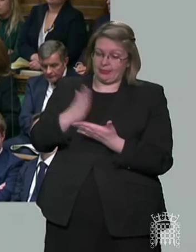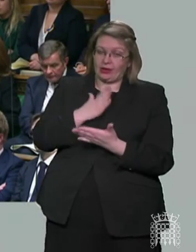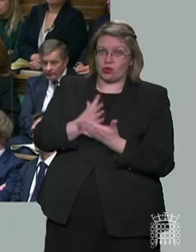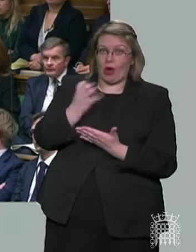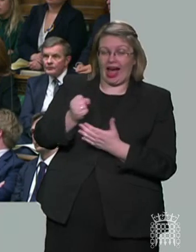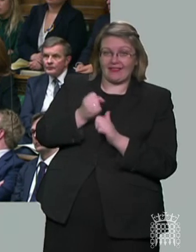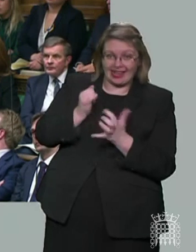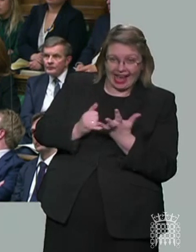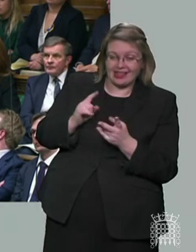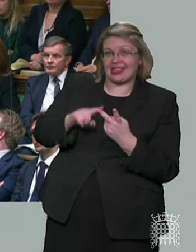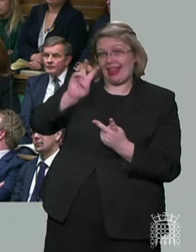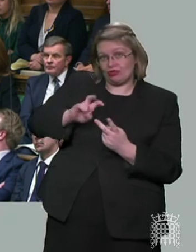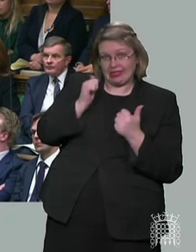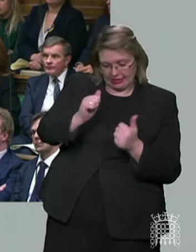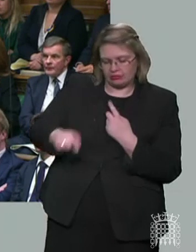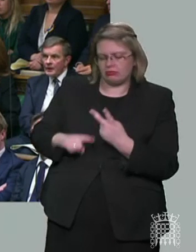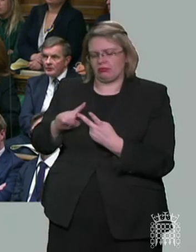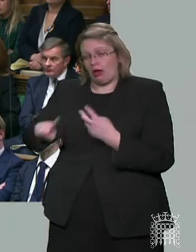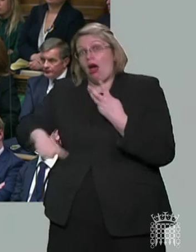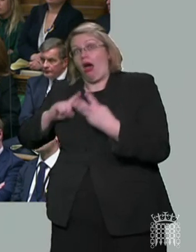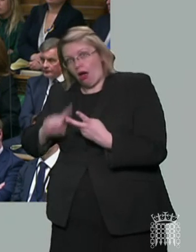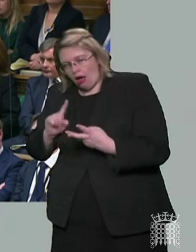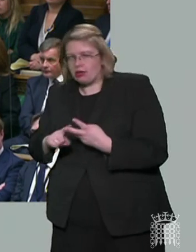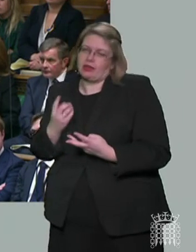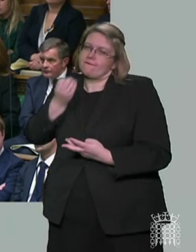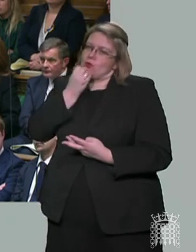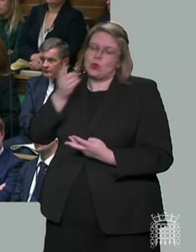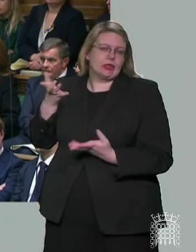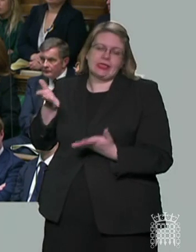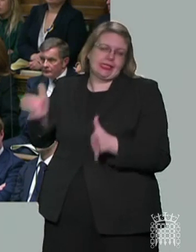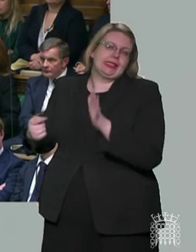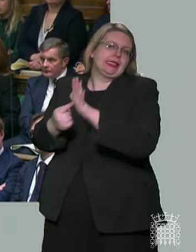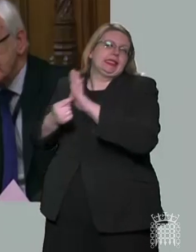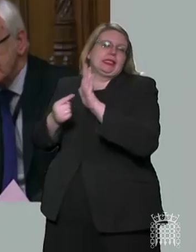Our food and drink manufacturers and those in the food supply chain proved their worth during the pandemic.